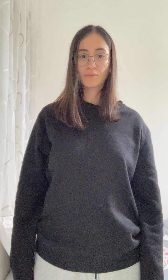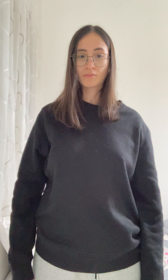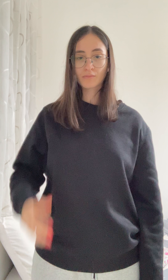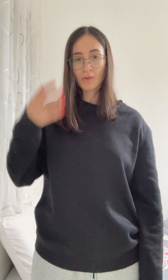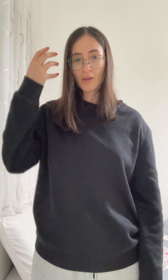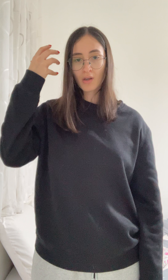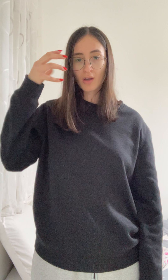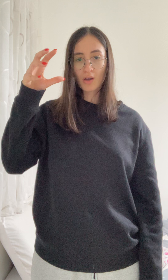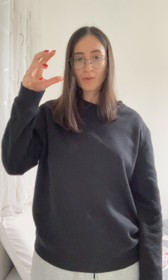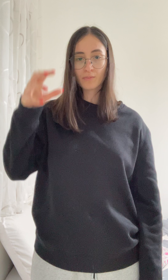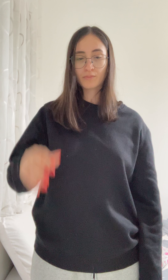חם